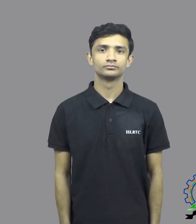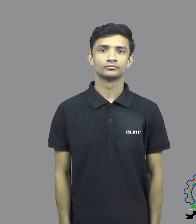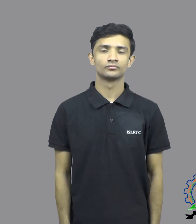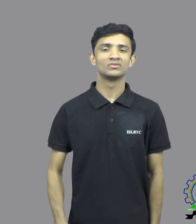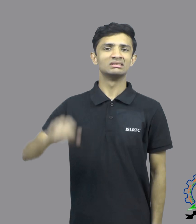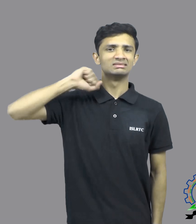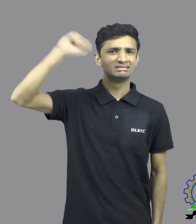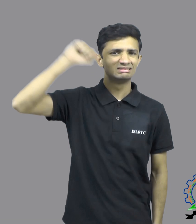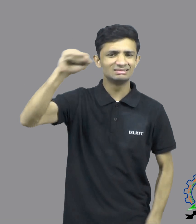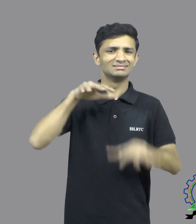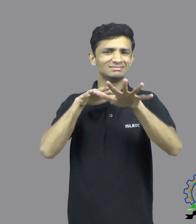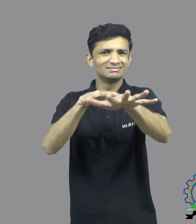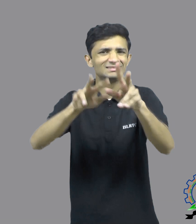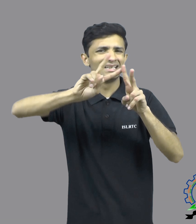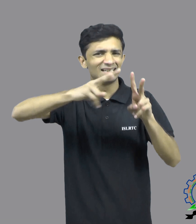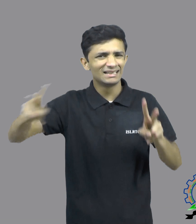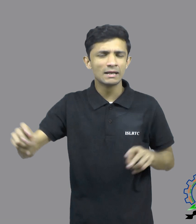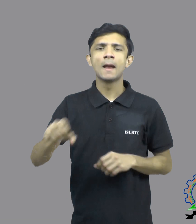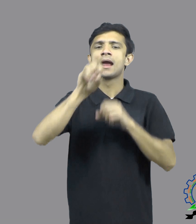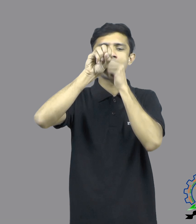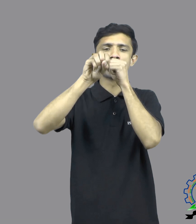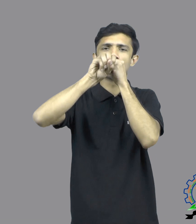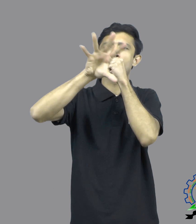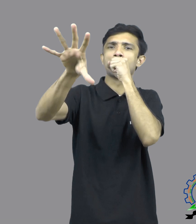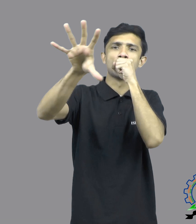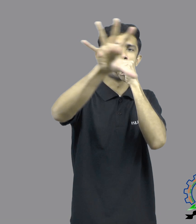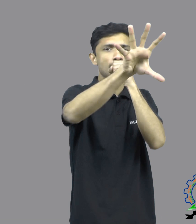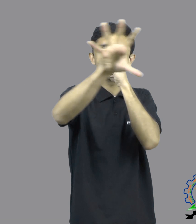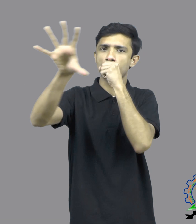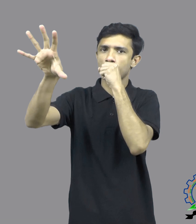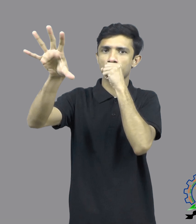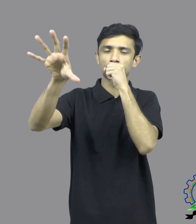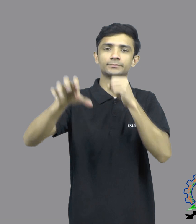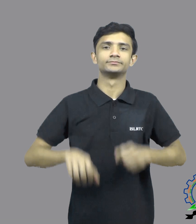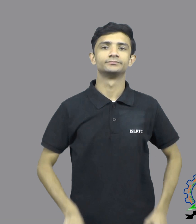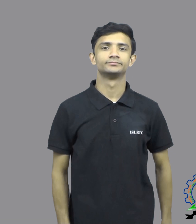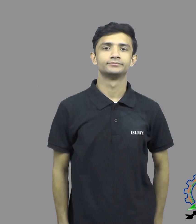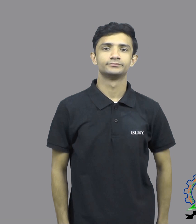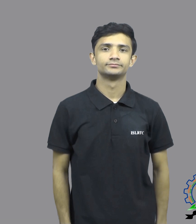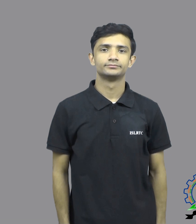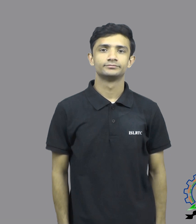Loudspeaker